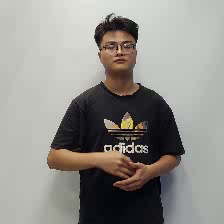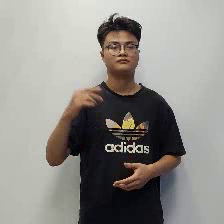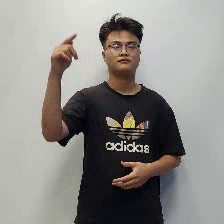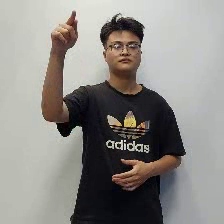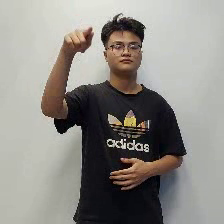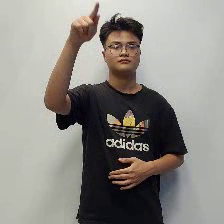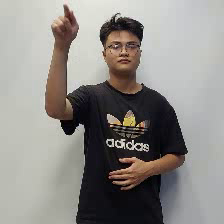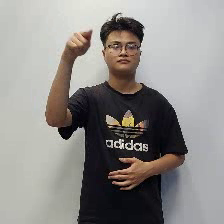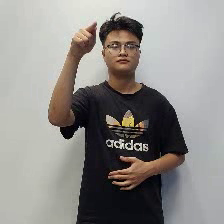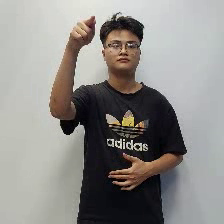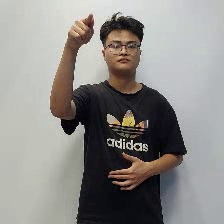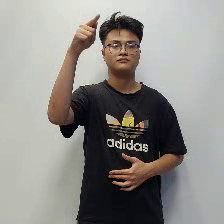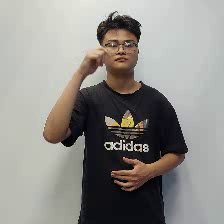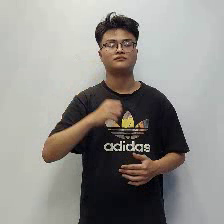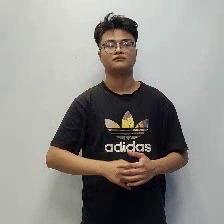Họ